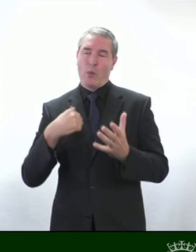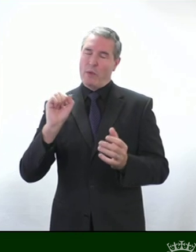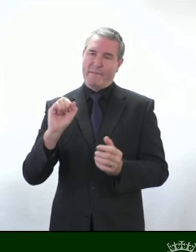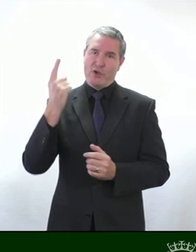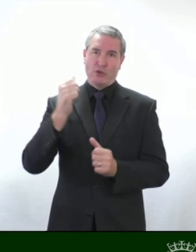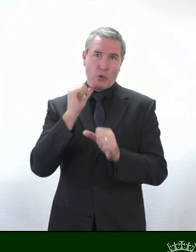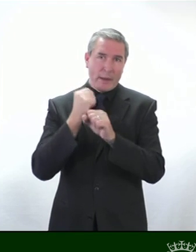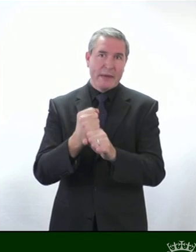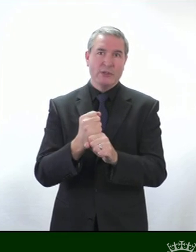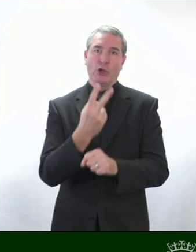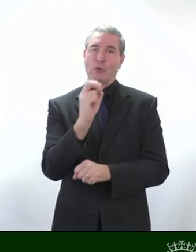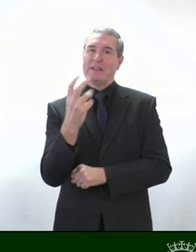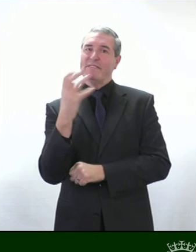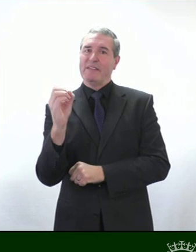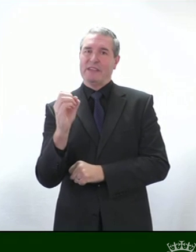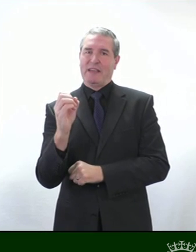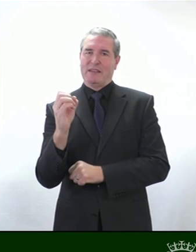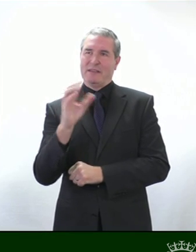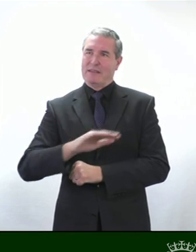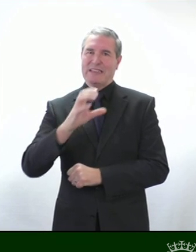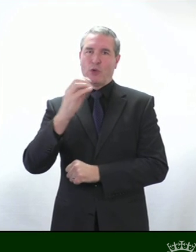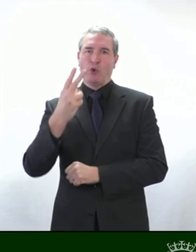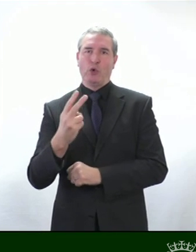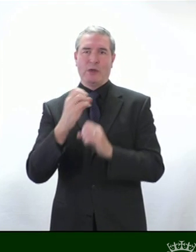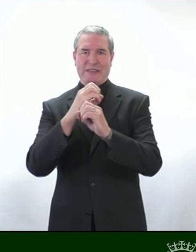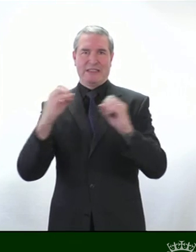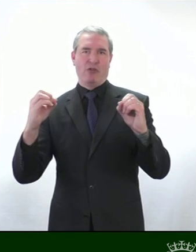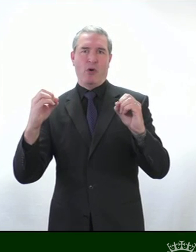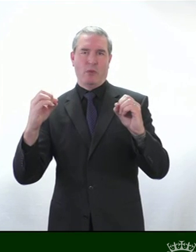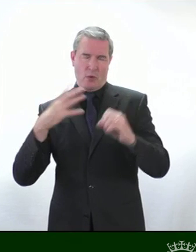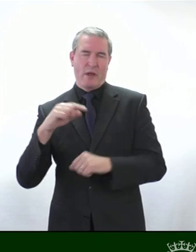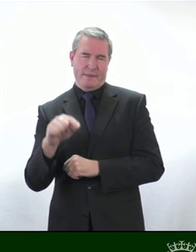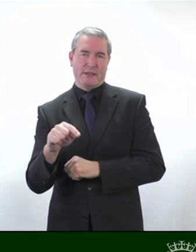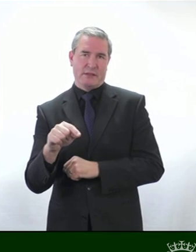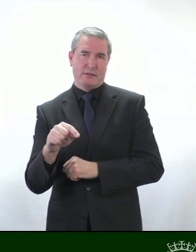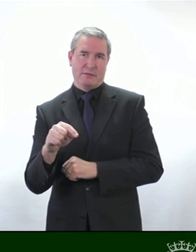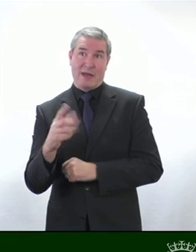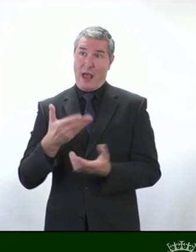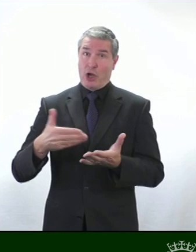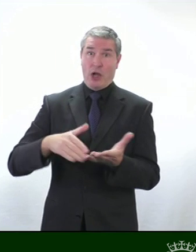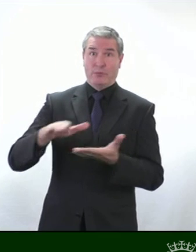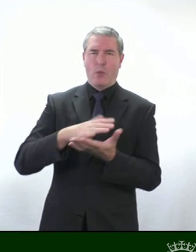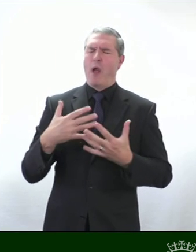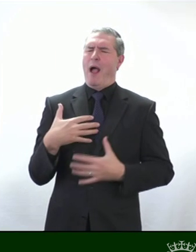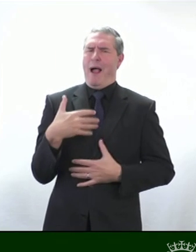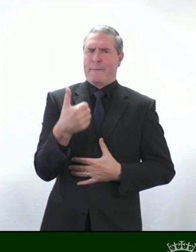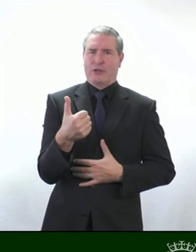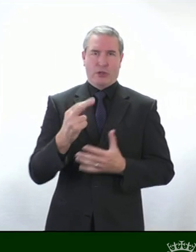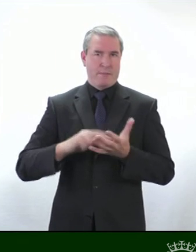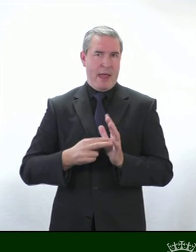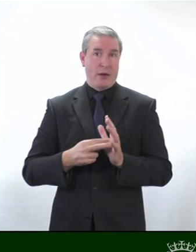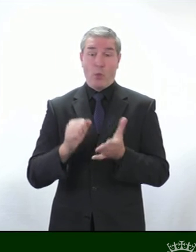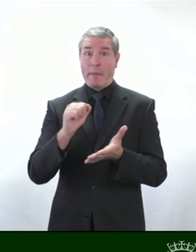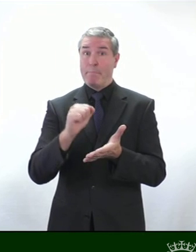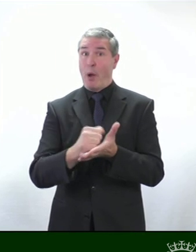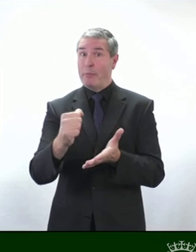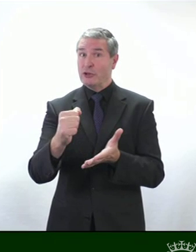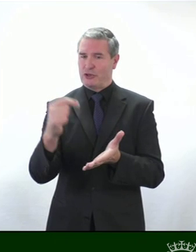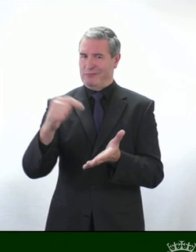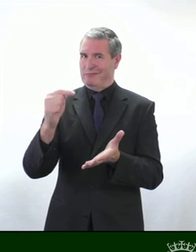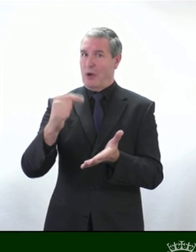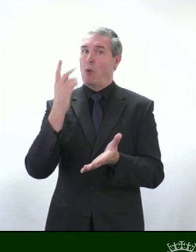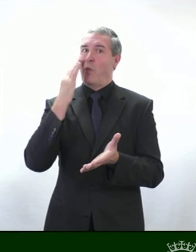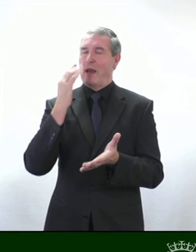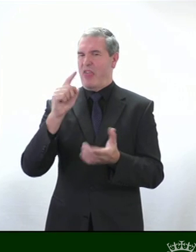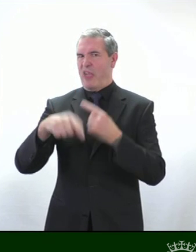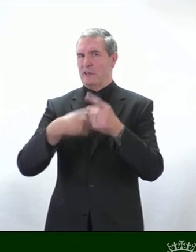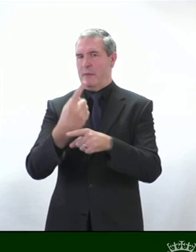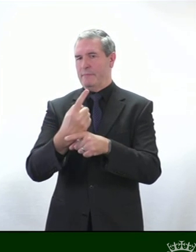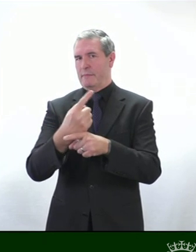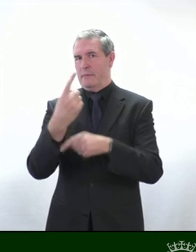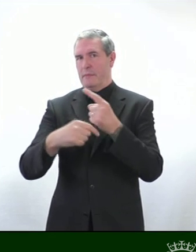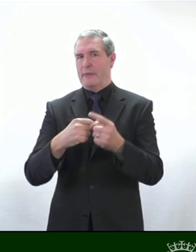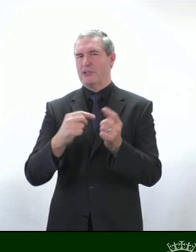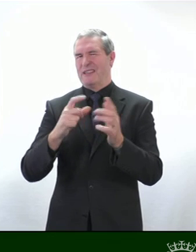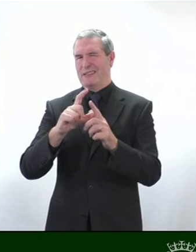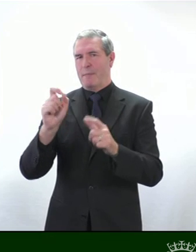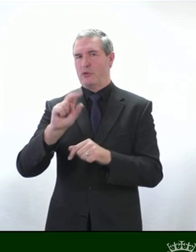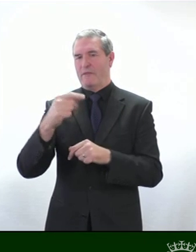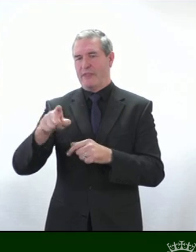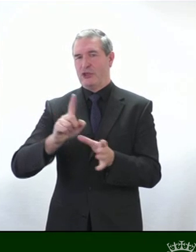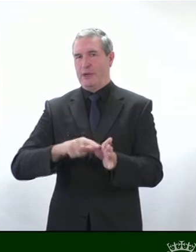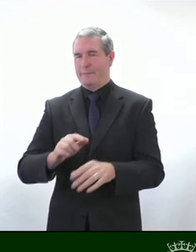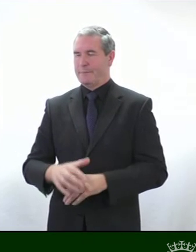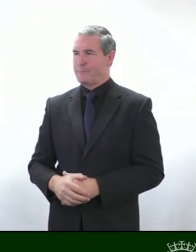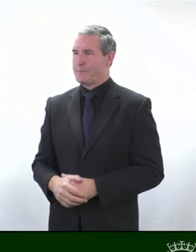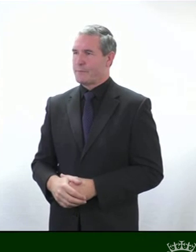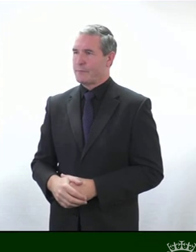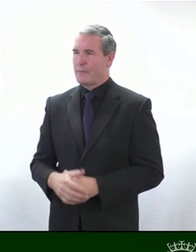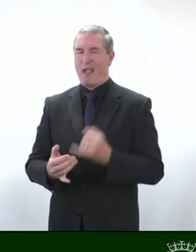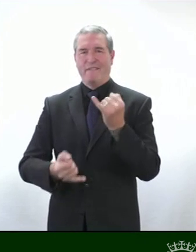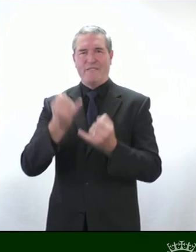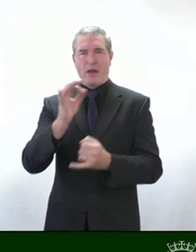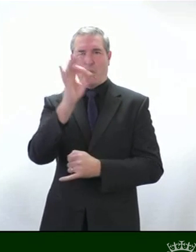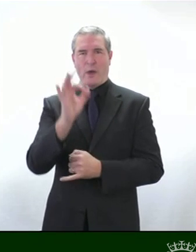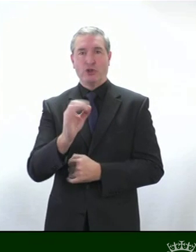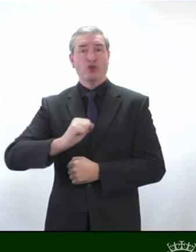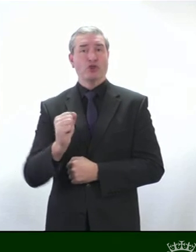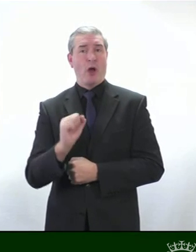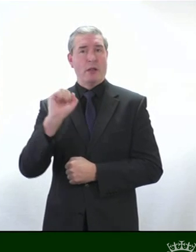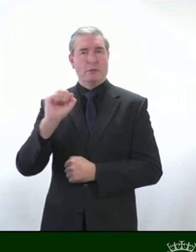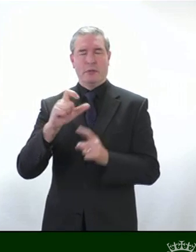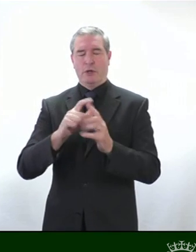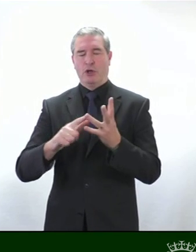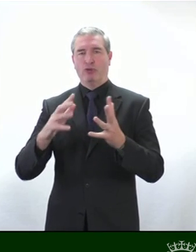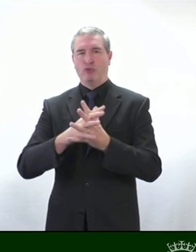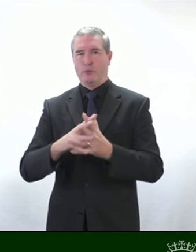We are looking at our nationally determined contribution, which will be extremely ambitious and will be published around the time of the climate summit on 12 December this year.